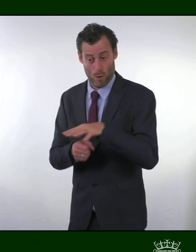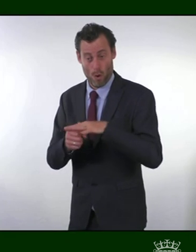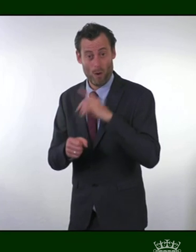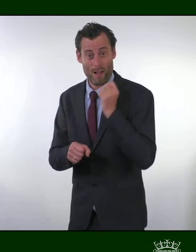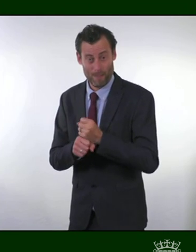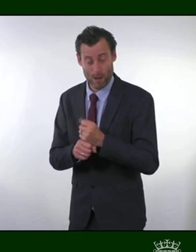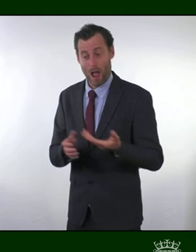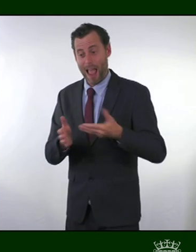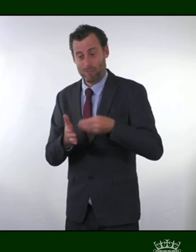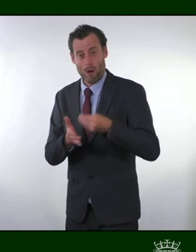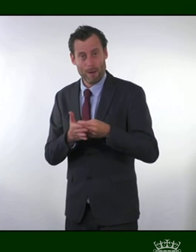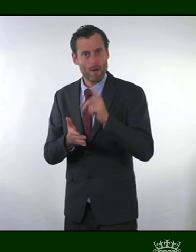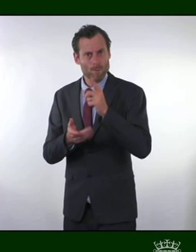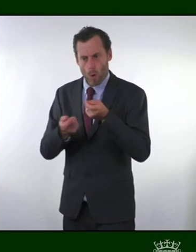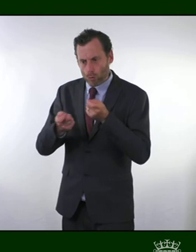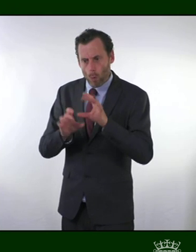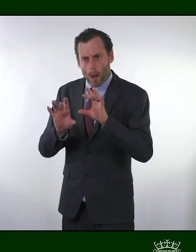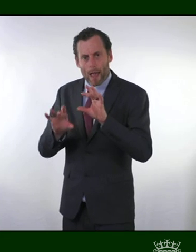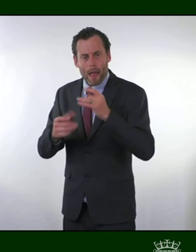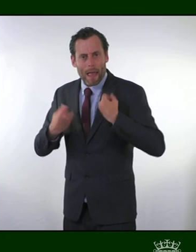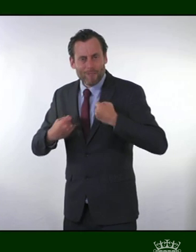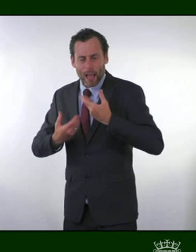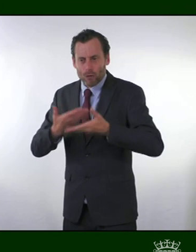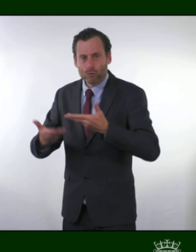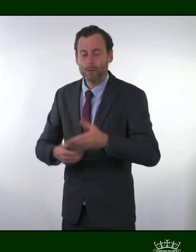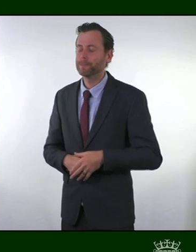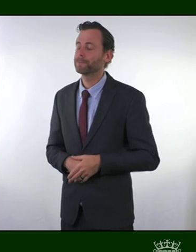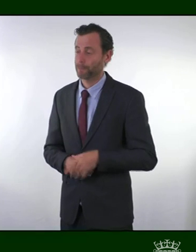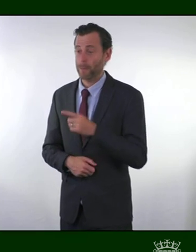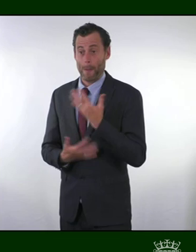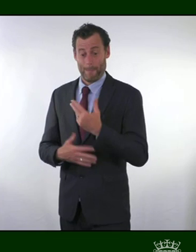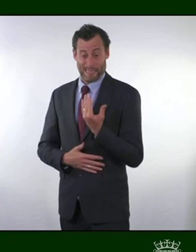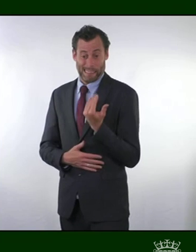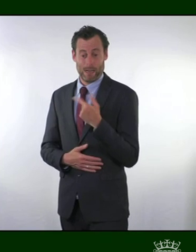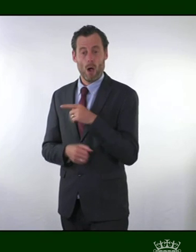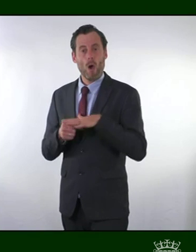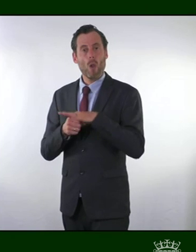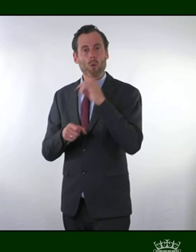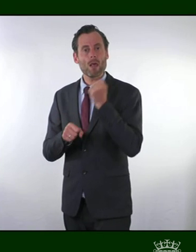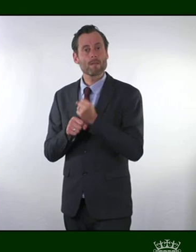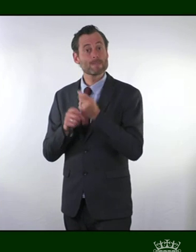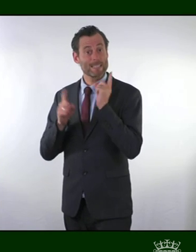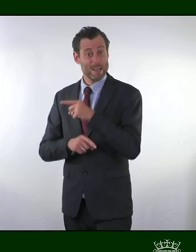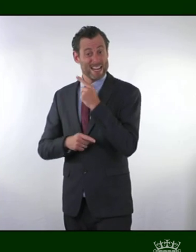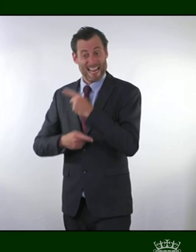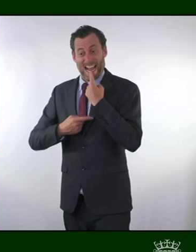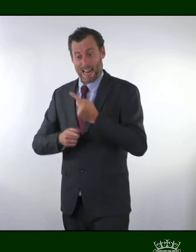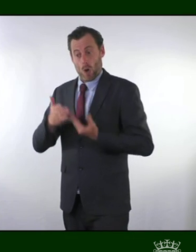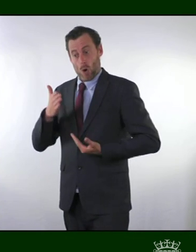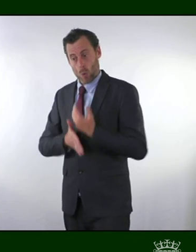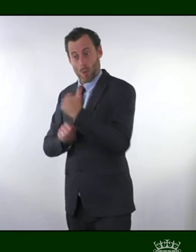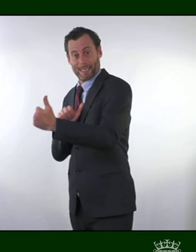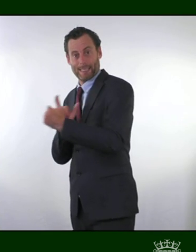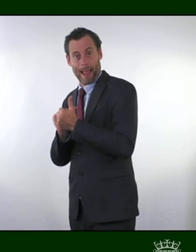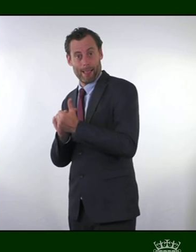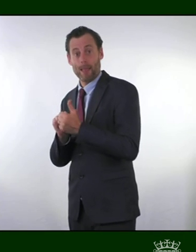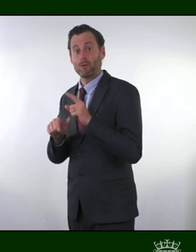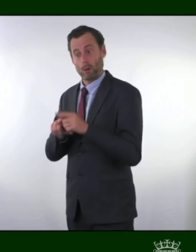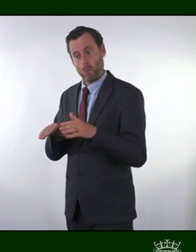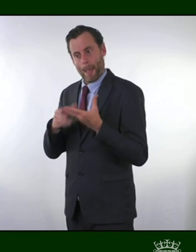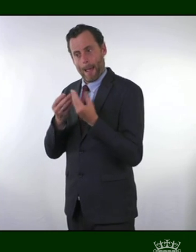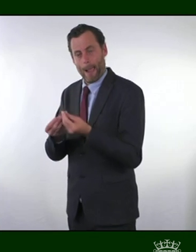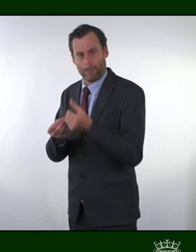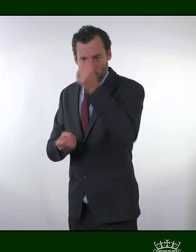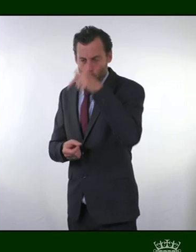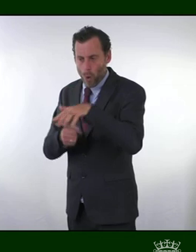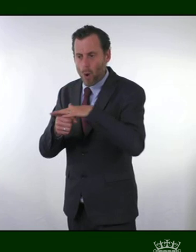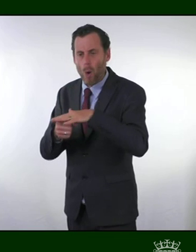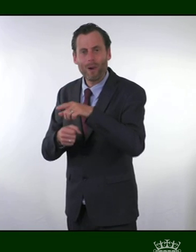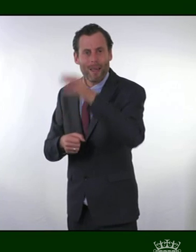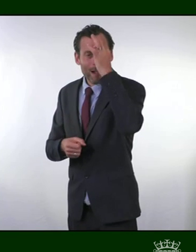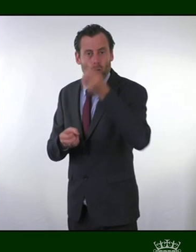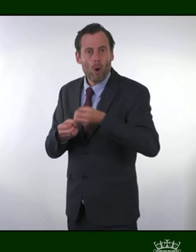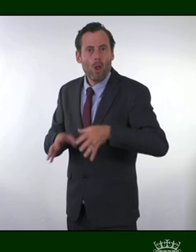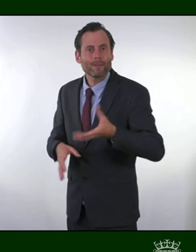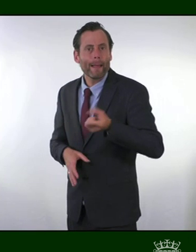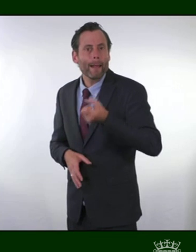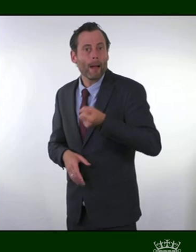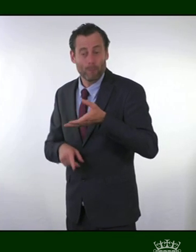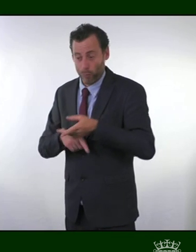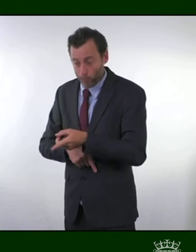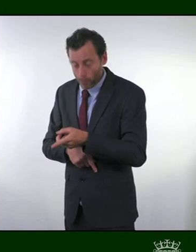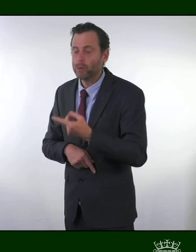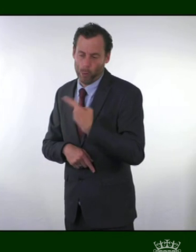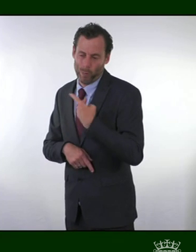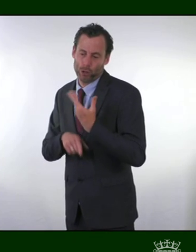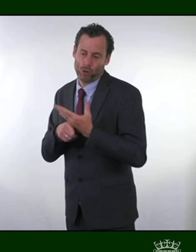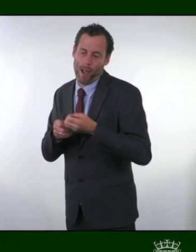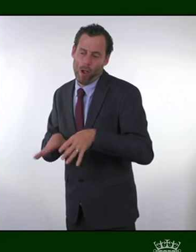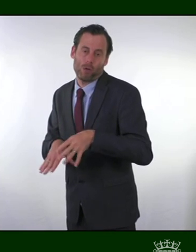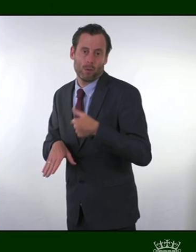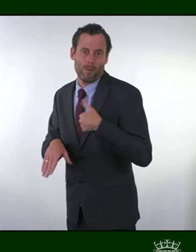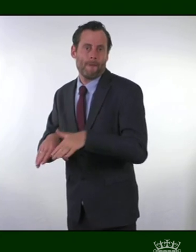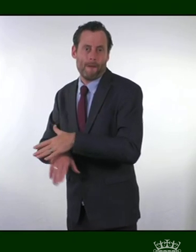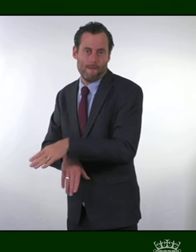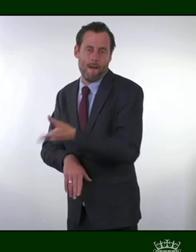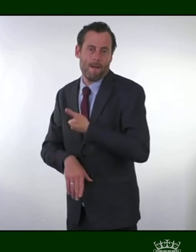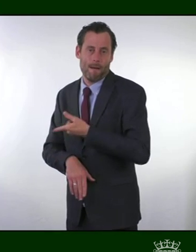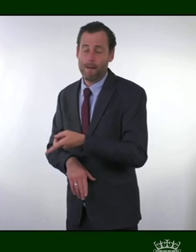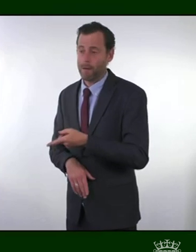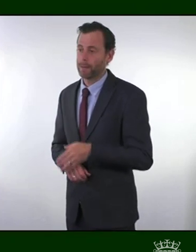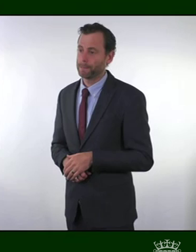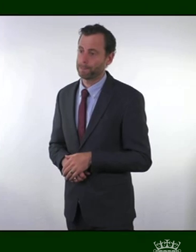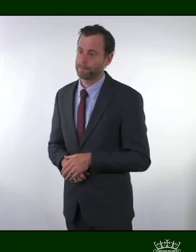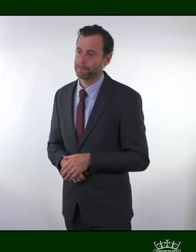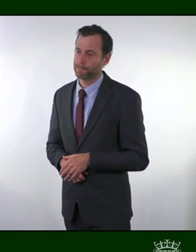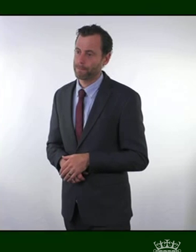Just last week, at the Local Government Association conference, my right honourable Friend the Local Government Secretary unveiled a new deal with local government to help provide some compensation for the losses through income that has gone, in a sharing arrangement, and it was warmly welcomed by the sector and at the LGA.